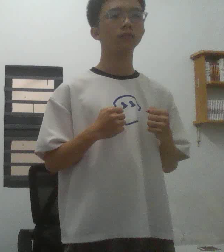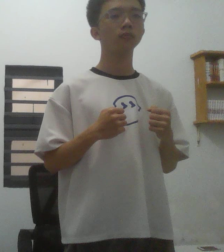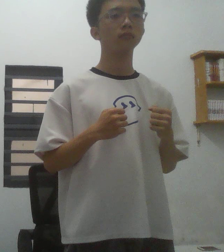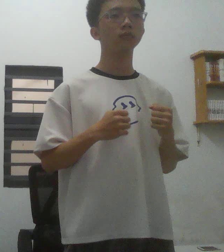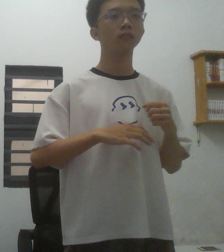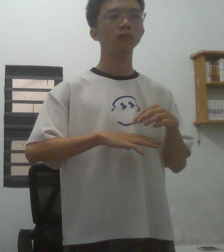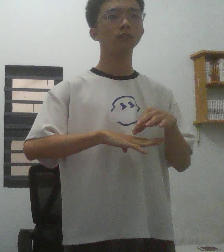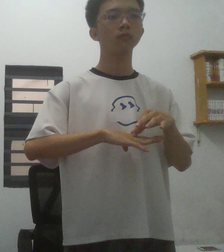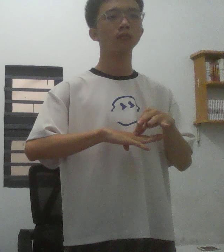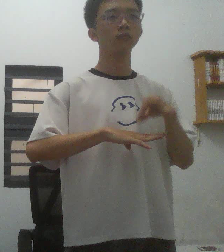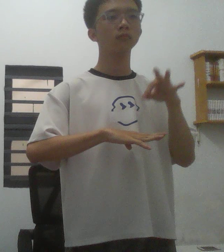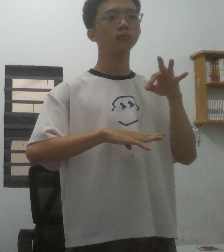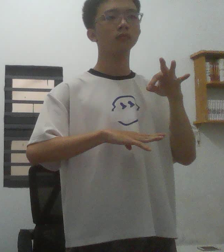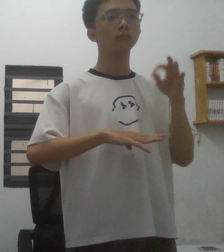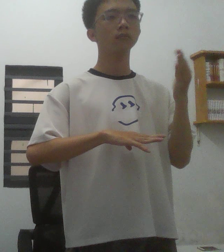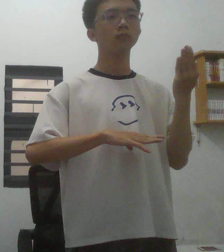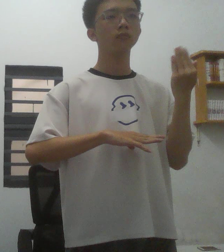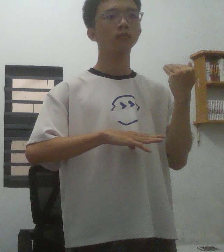tuan truoc